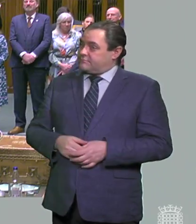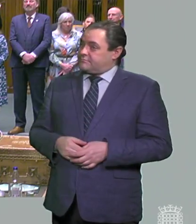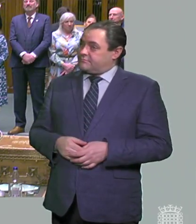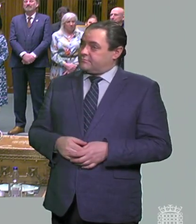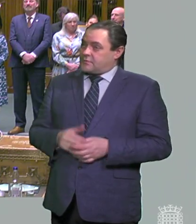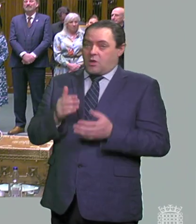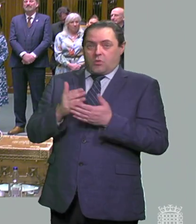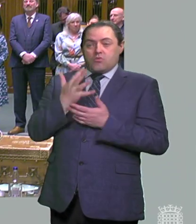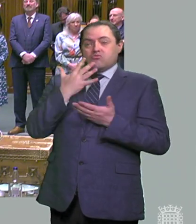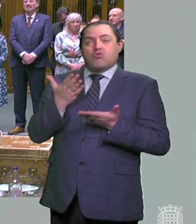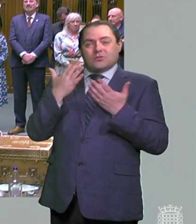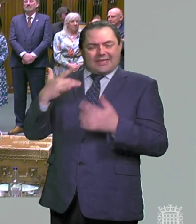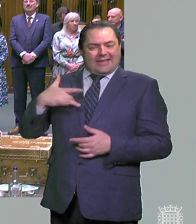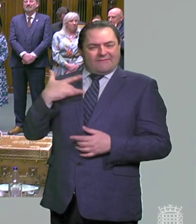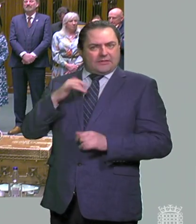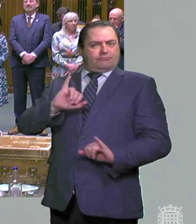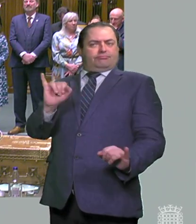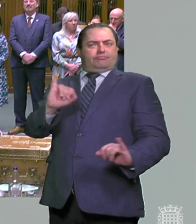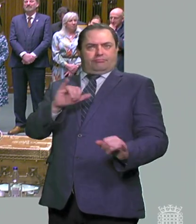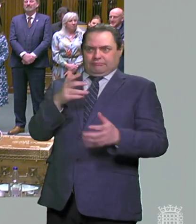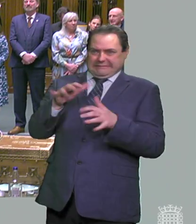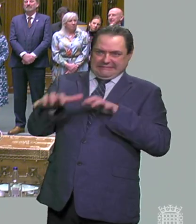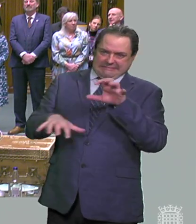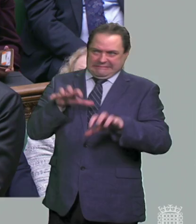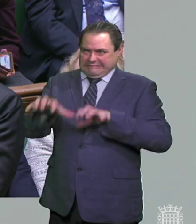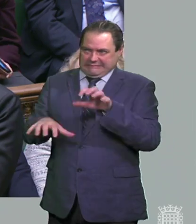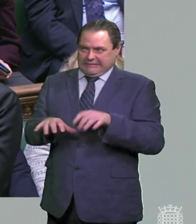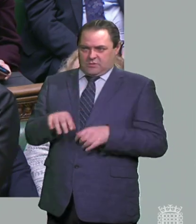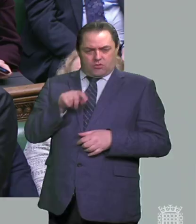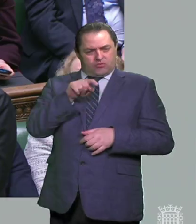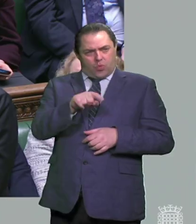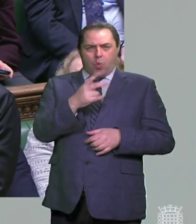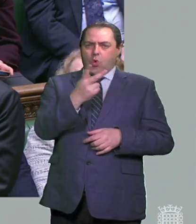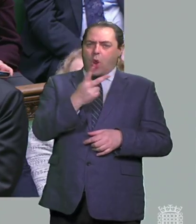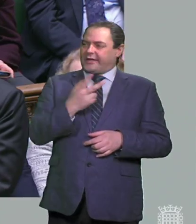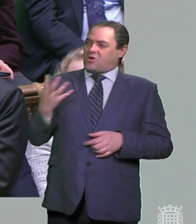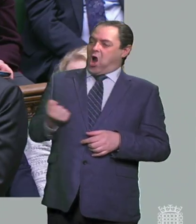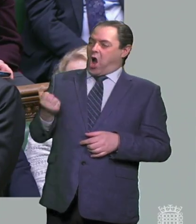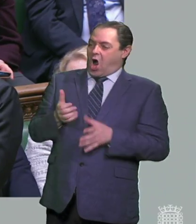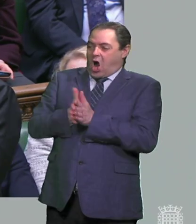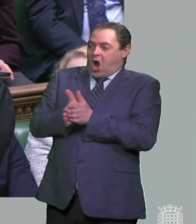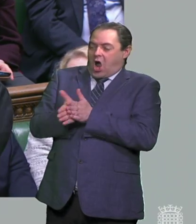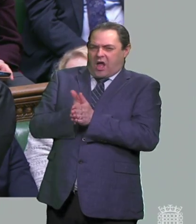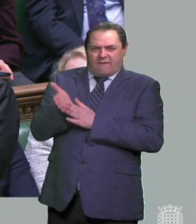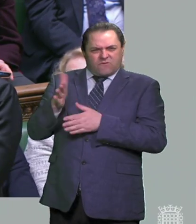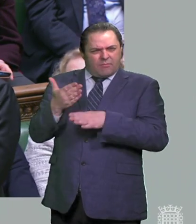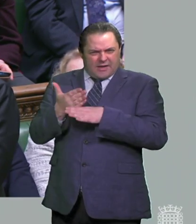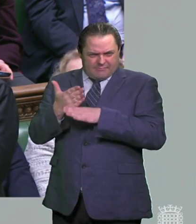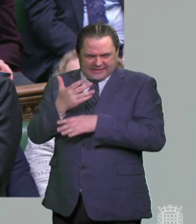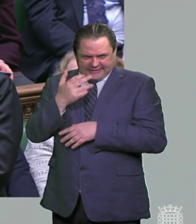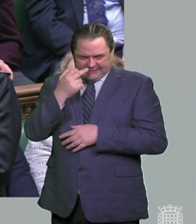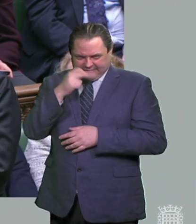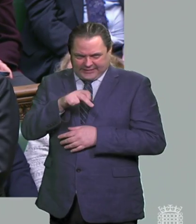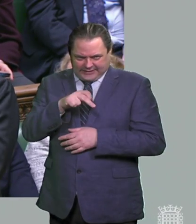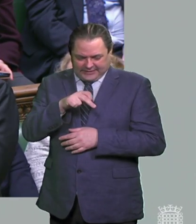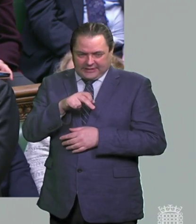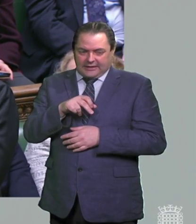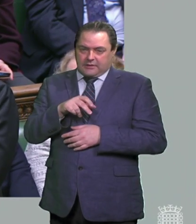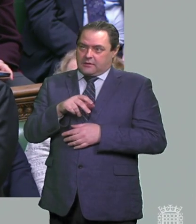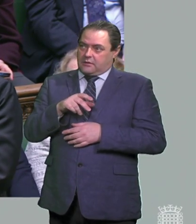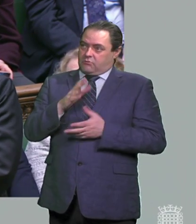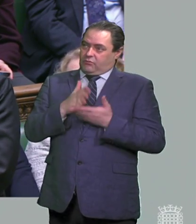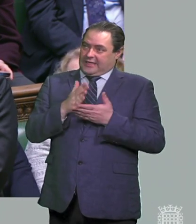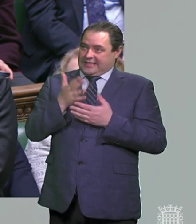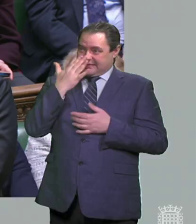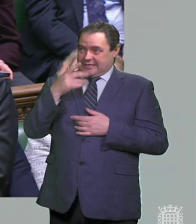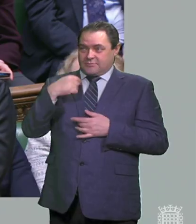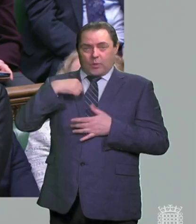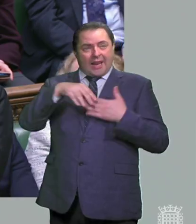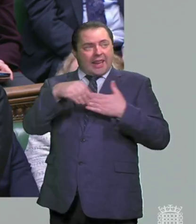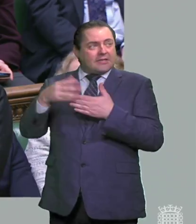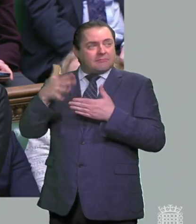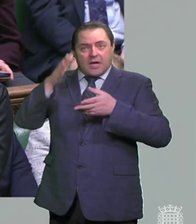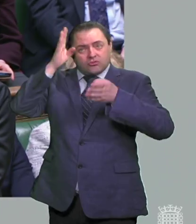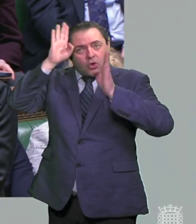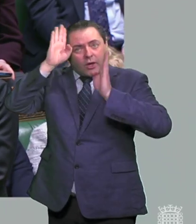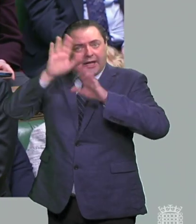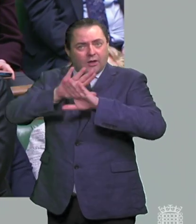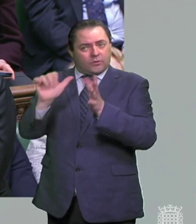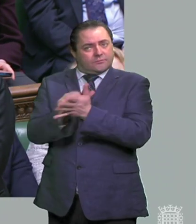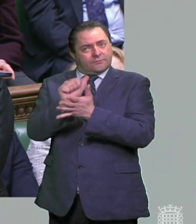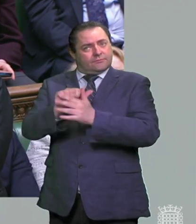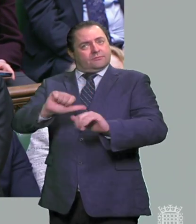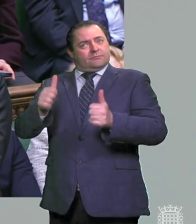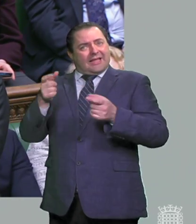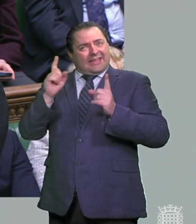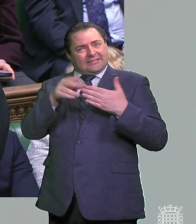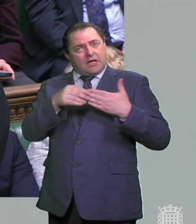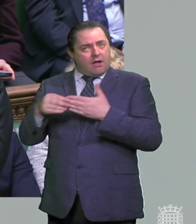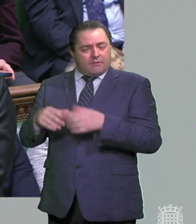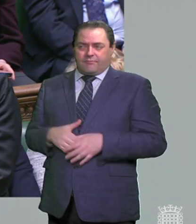During a cost of living crisis, as the Deputy Prime Minister’s colleagues eye up barrels of cash from fake companies, it is the people across these isles who have been led by donkeys—and they are sitting on those Government Benches.